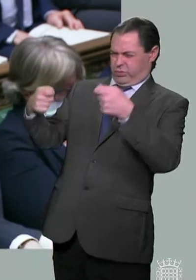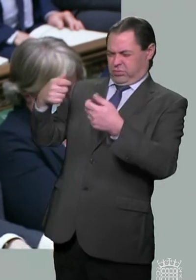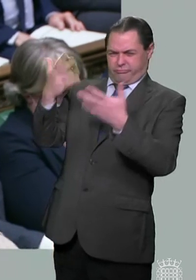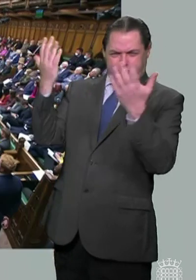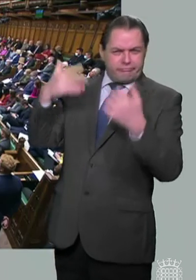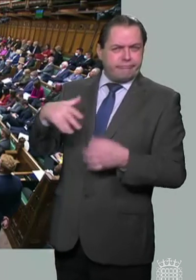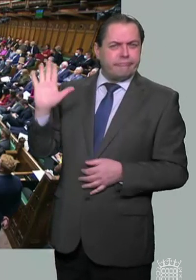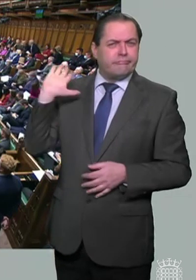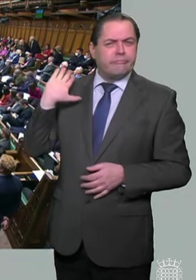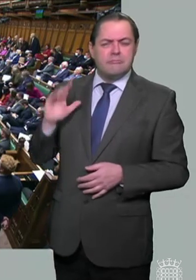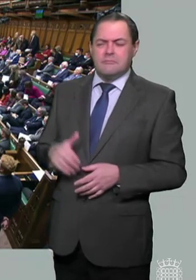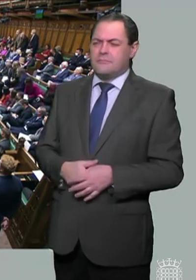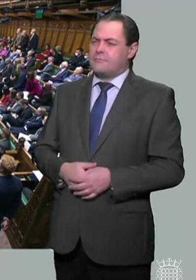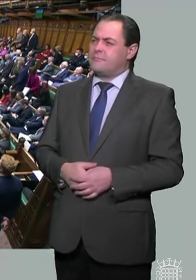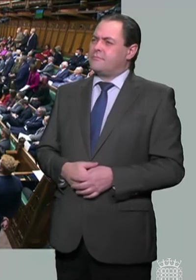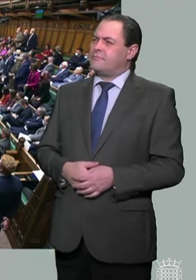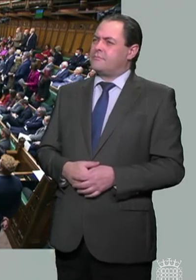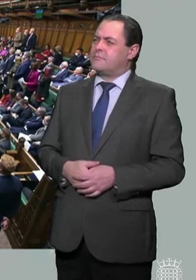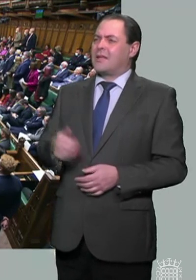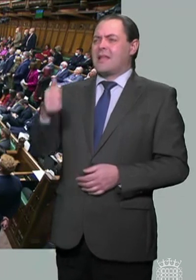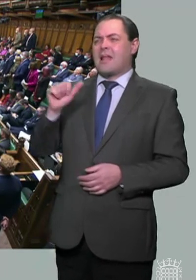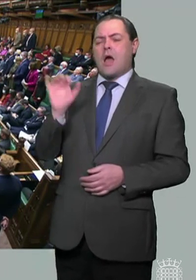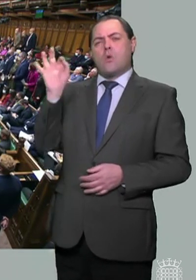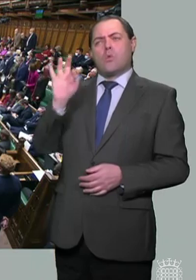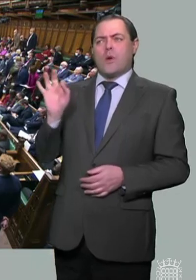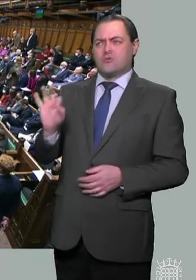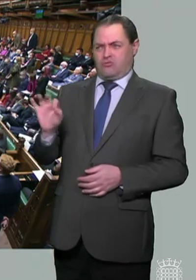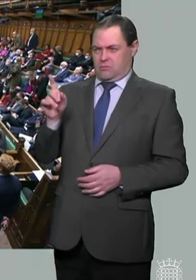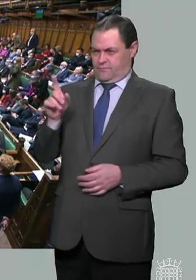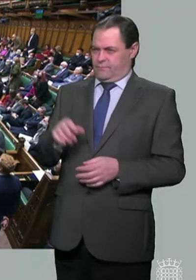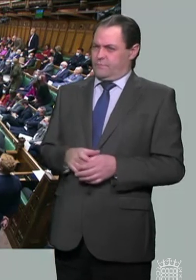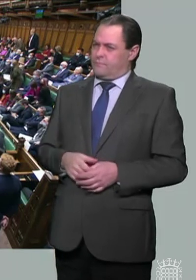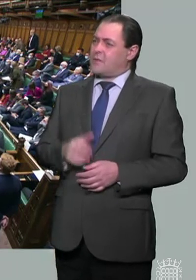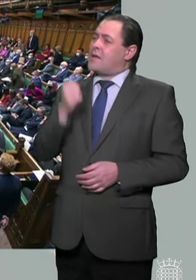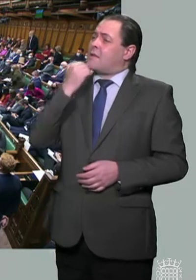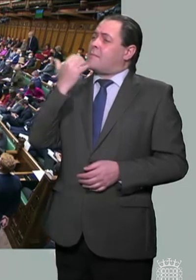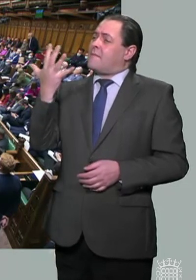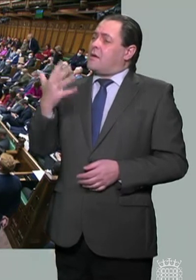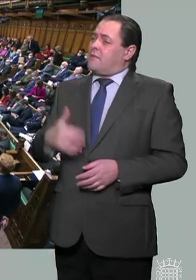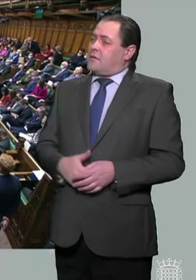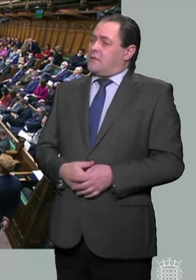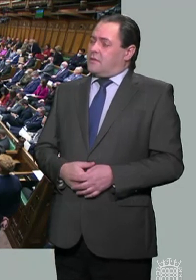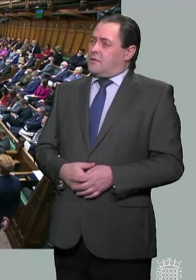What recent progress he has made on bringing forward proposals for an Island deal for the Isle of Wight; and if he will make a statement.